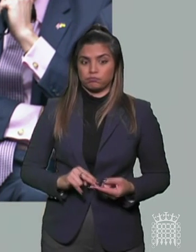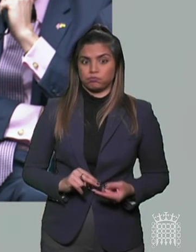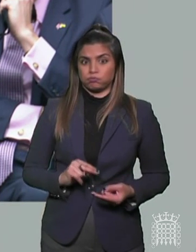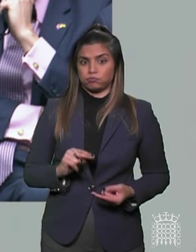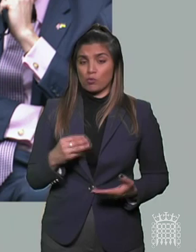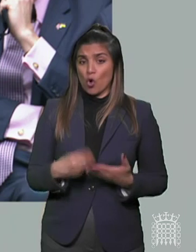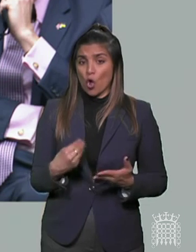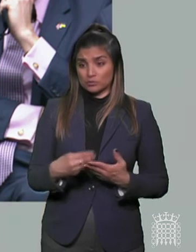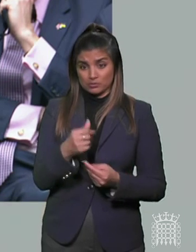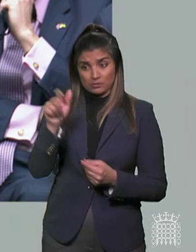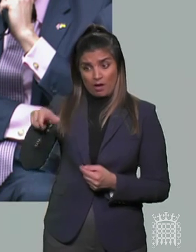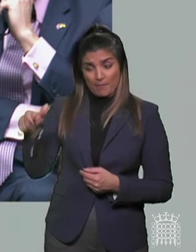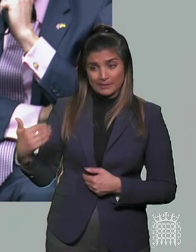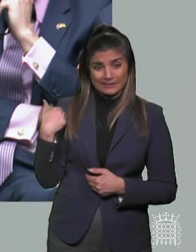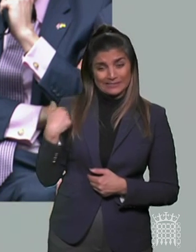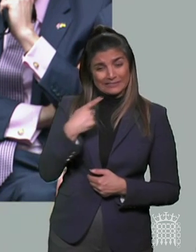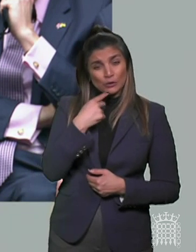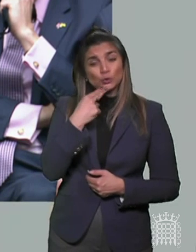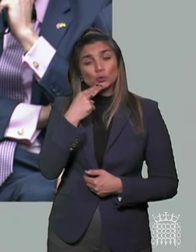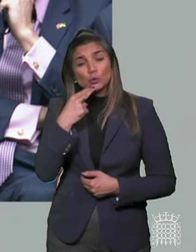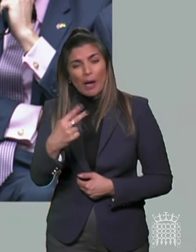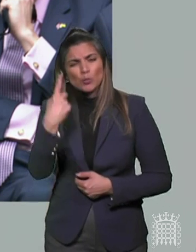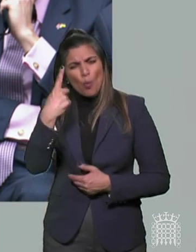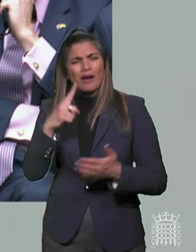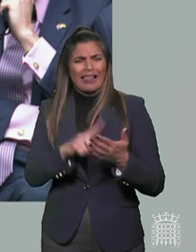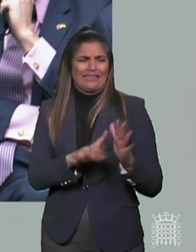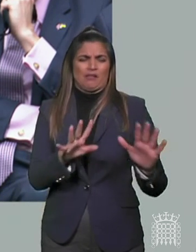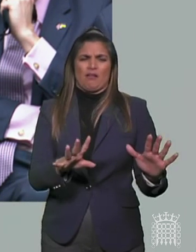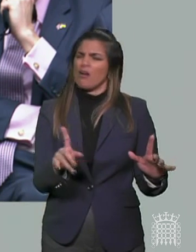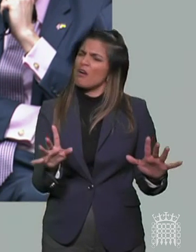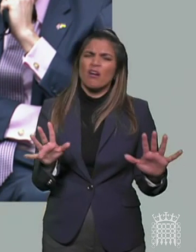I have constituents who have been quoted £2 a litre for heating oil.